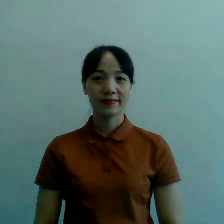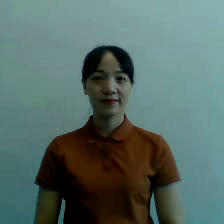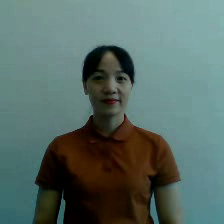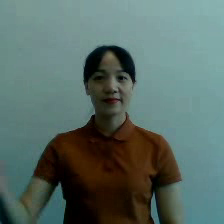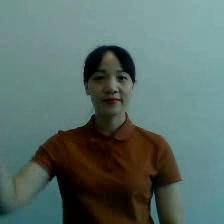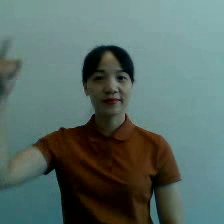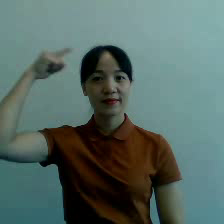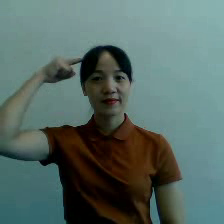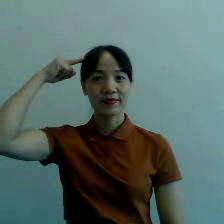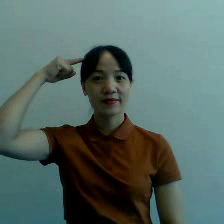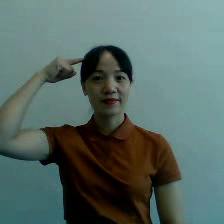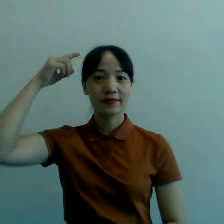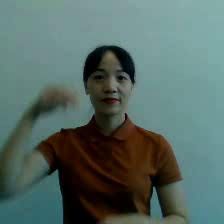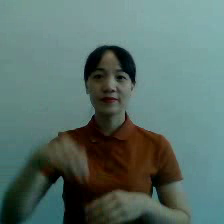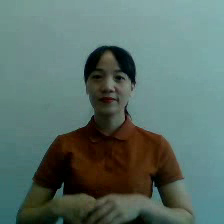Đầu